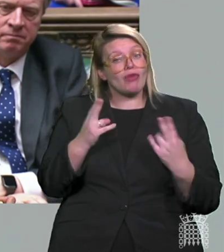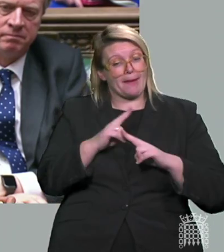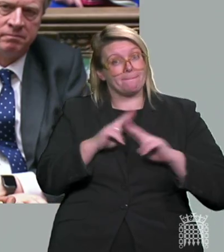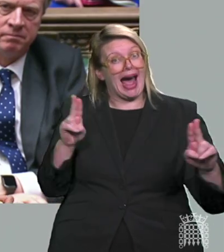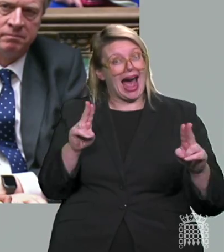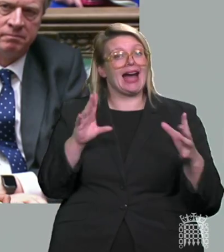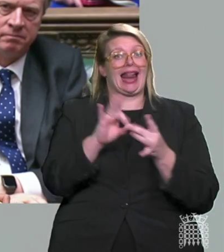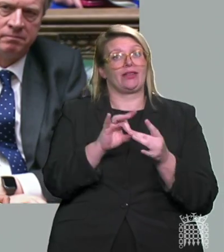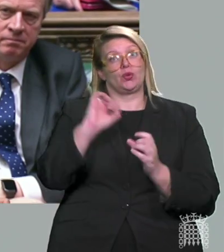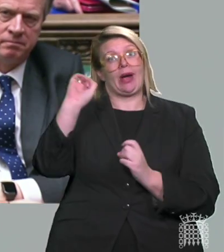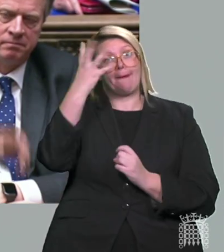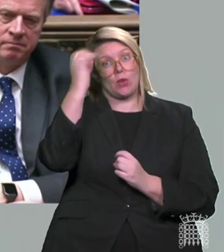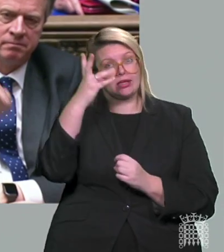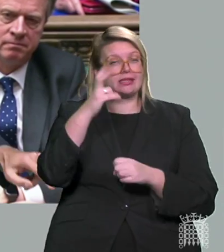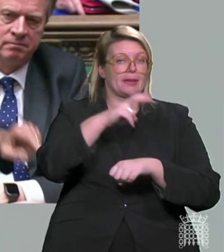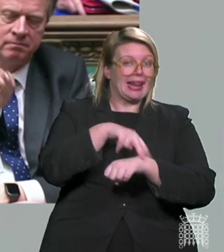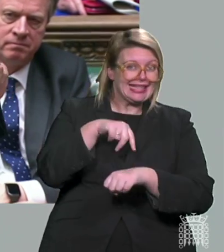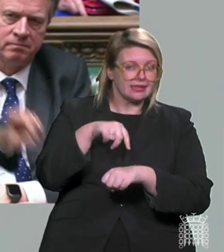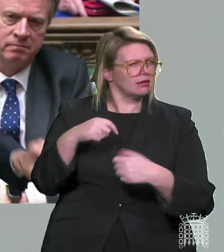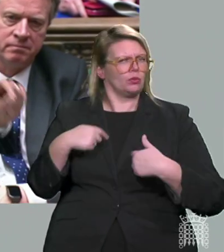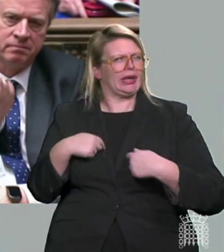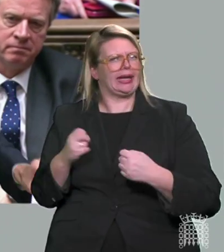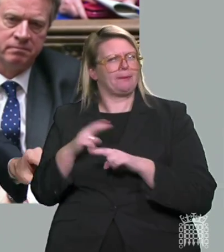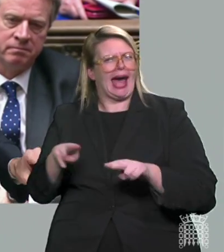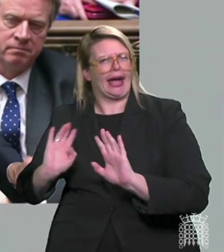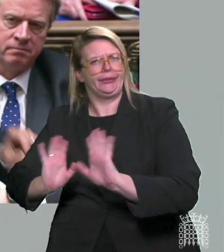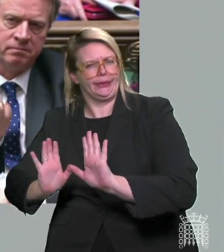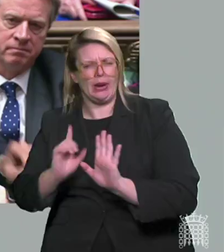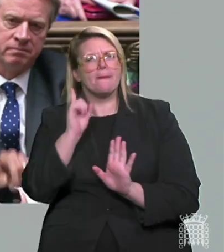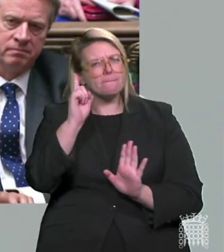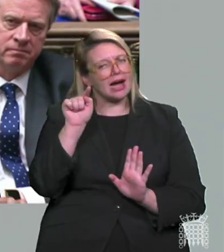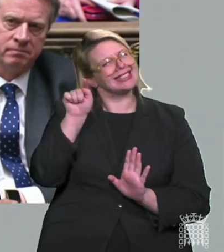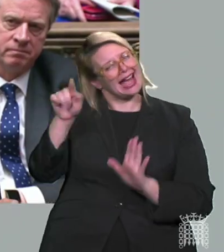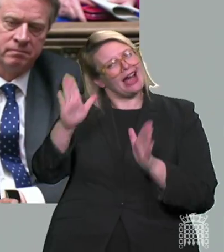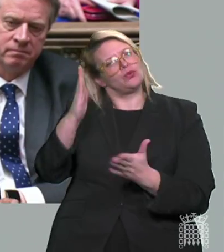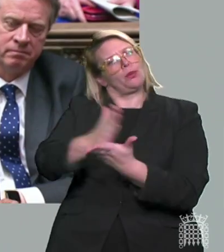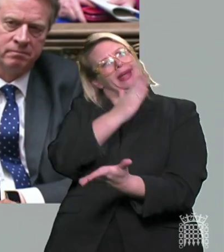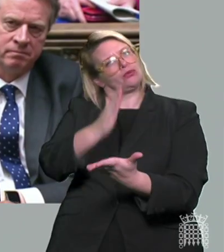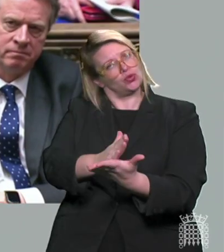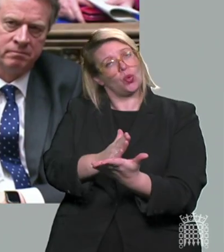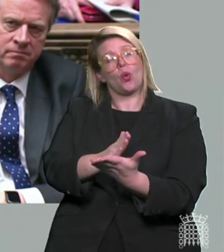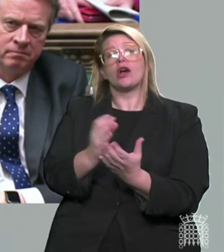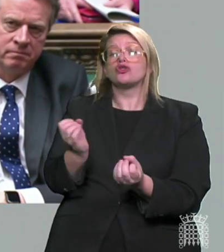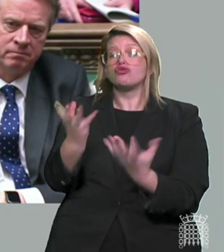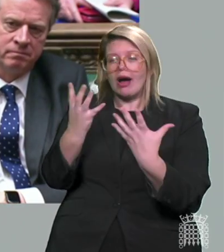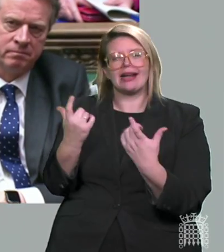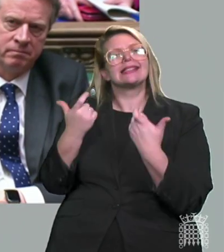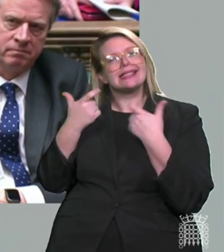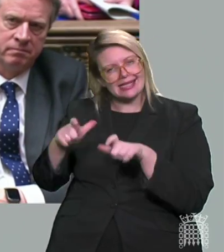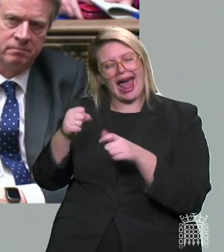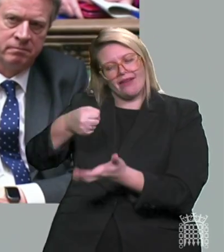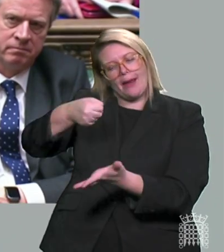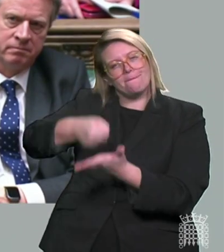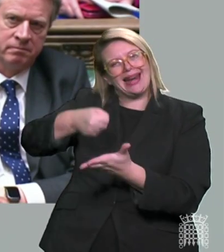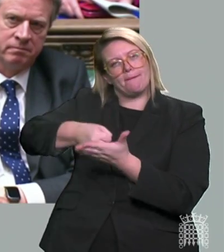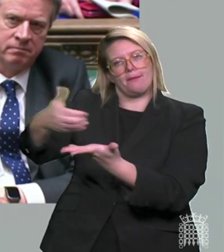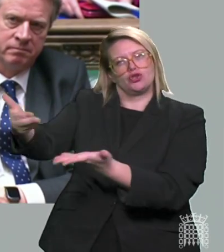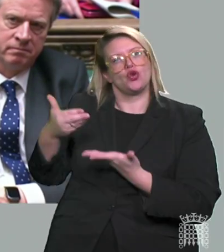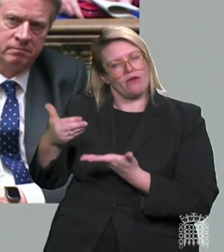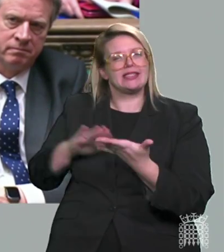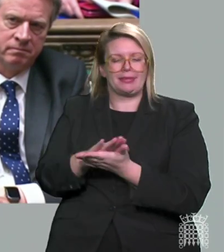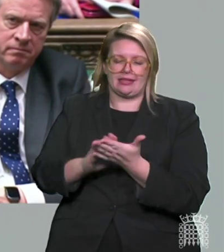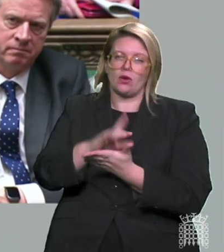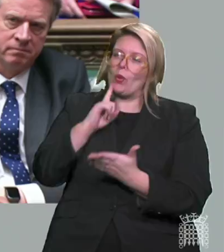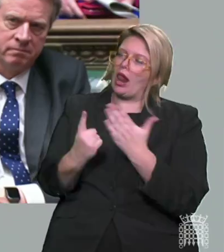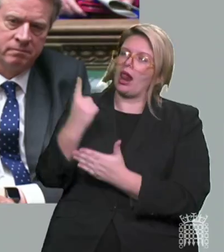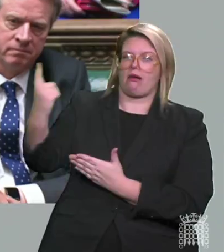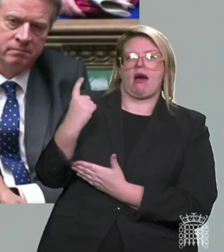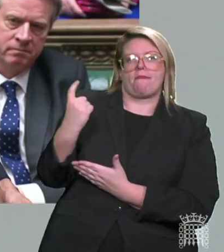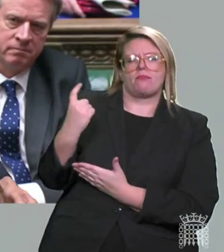We are not doing that. All we are saying is that in these emergency services, patients should be able to rely on a basic level of life-saving care.